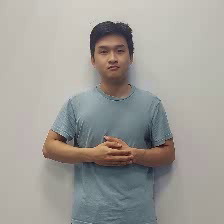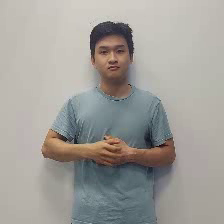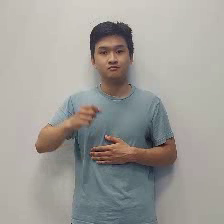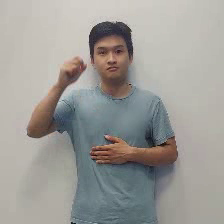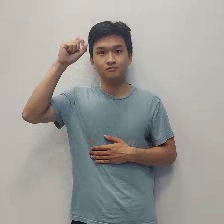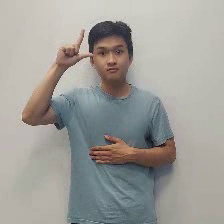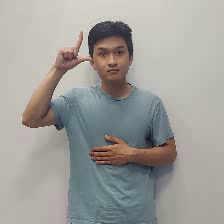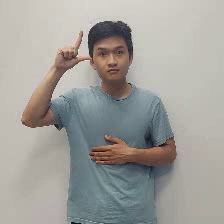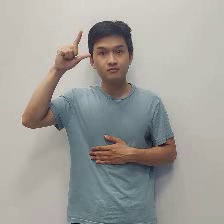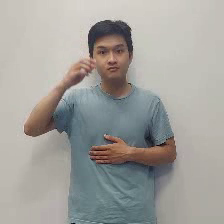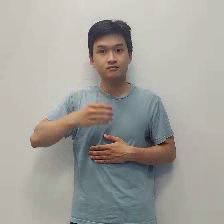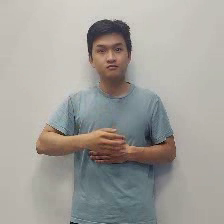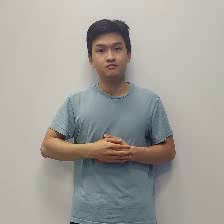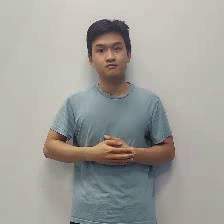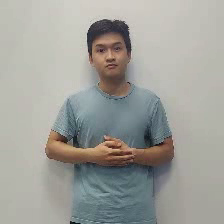Thức dậy